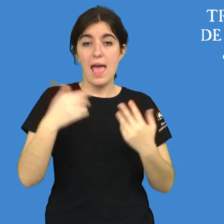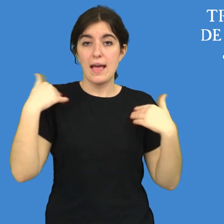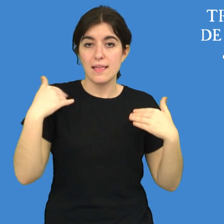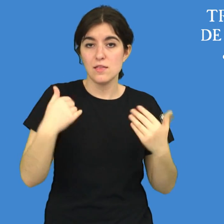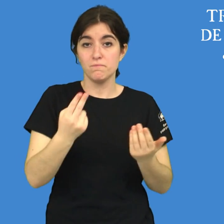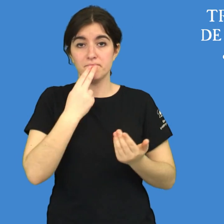ejercicio